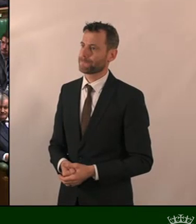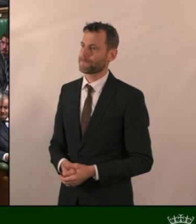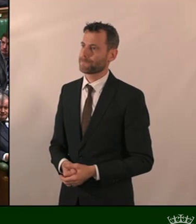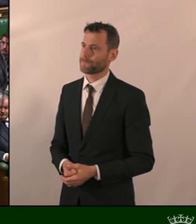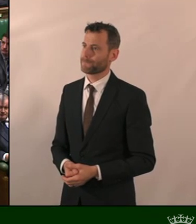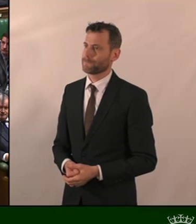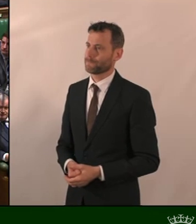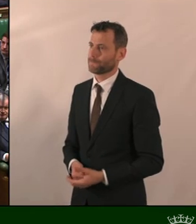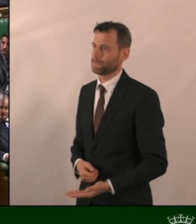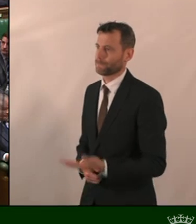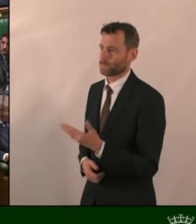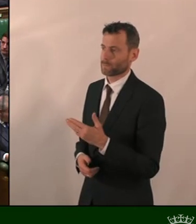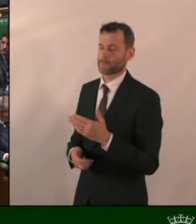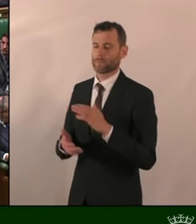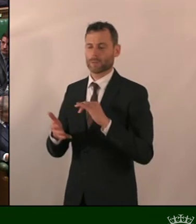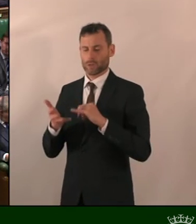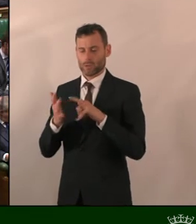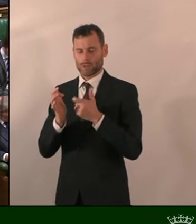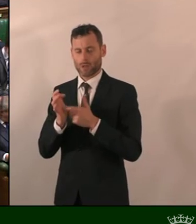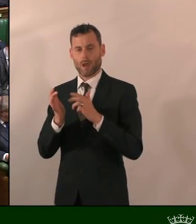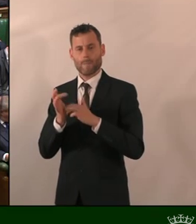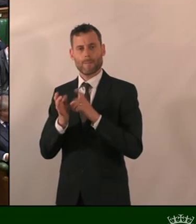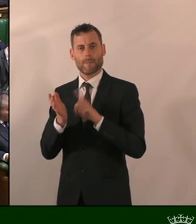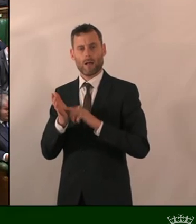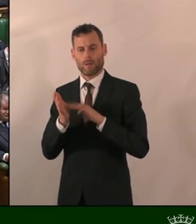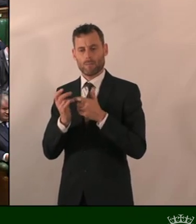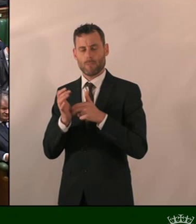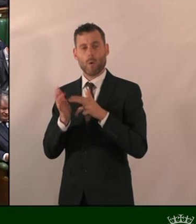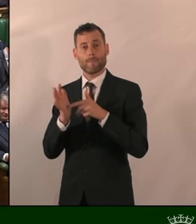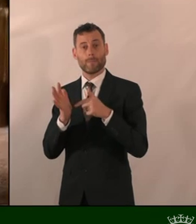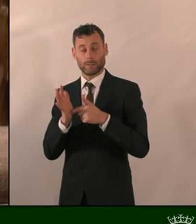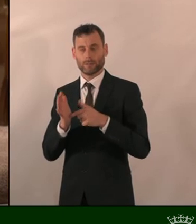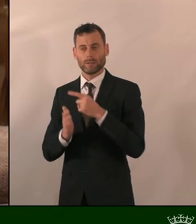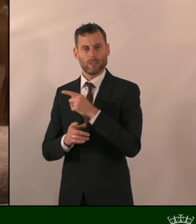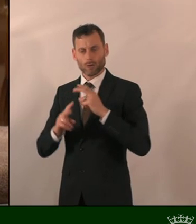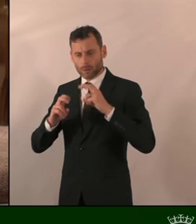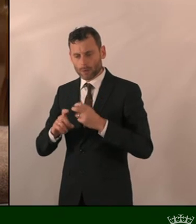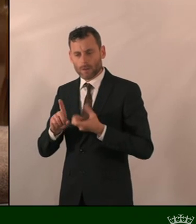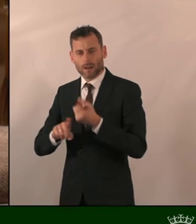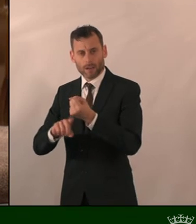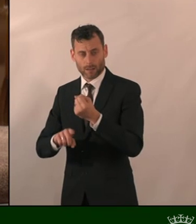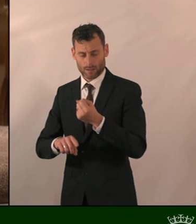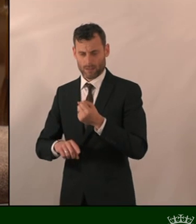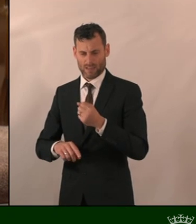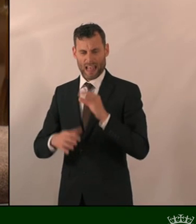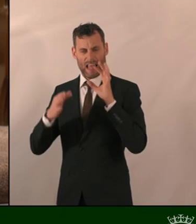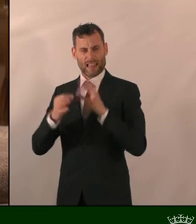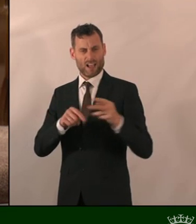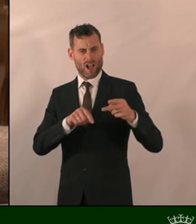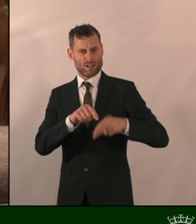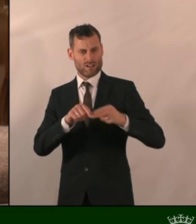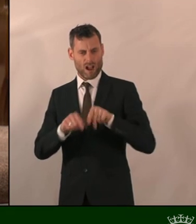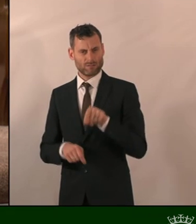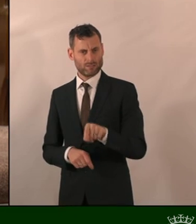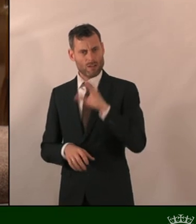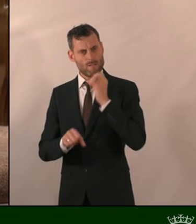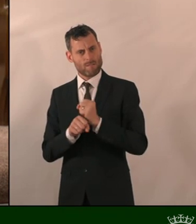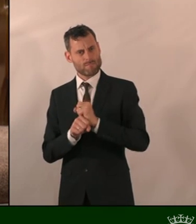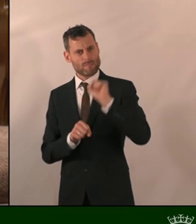Sir Michael Marmot’s damning findings outline the devastating impact that a decade of this Government’s cuts has had on a constituency such as mine in Gateshead.